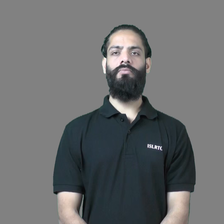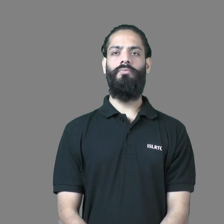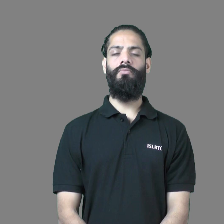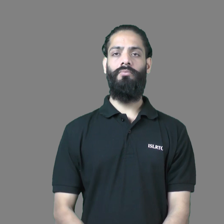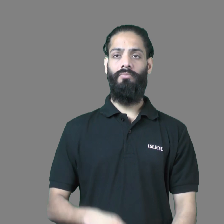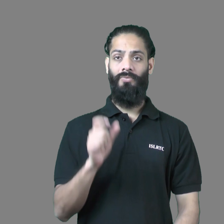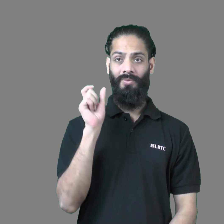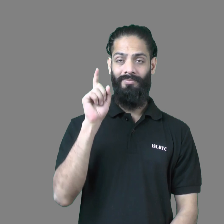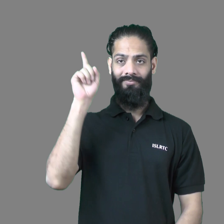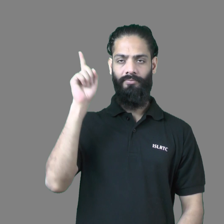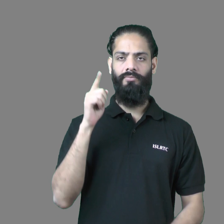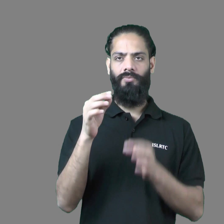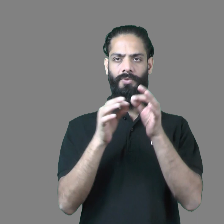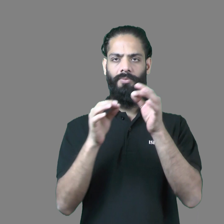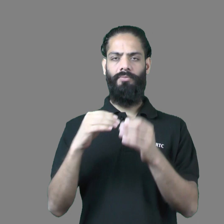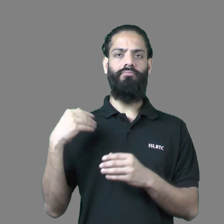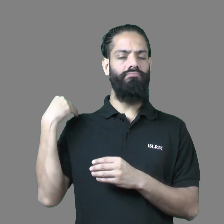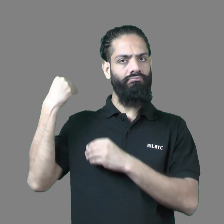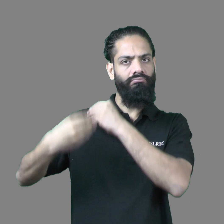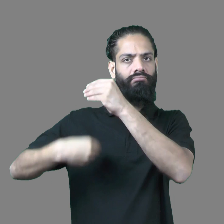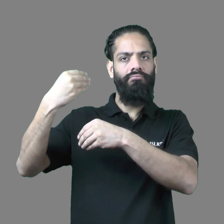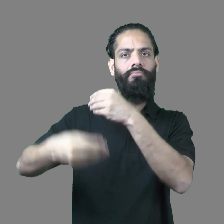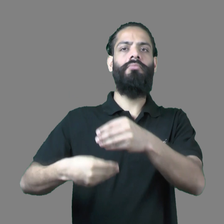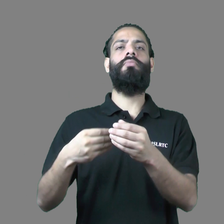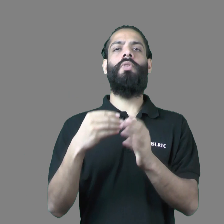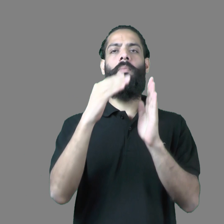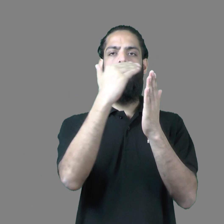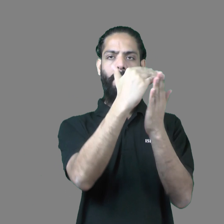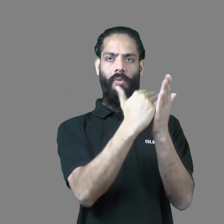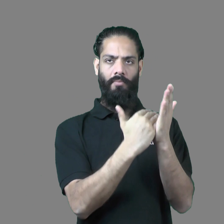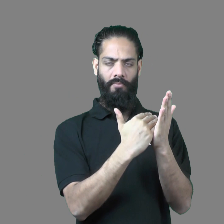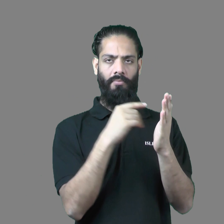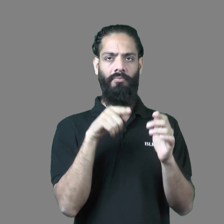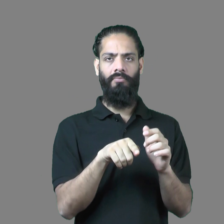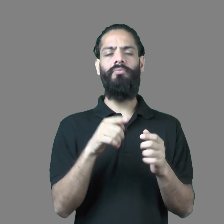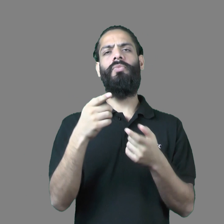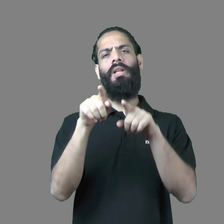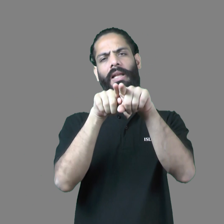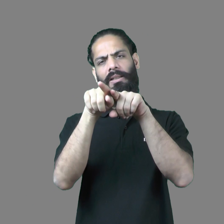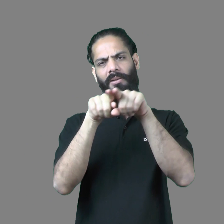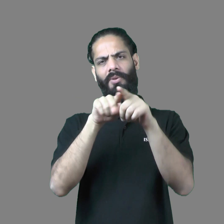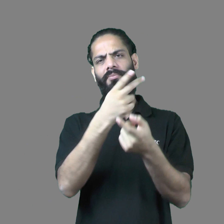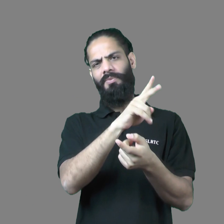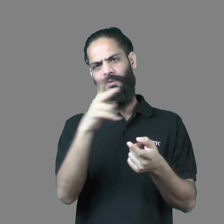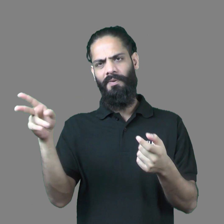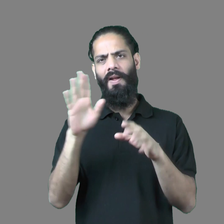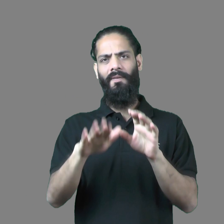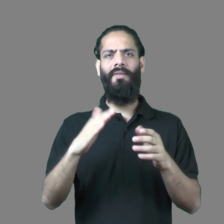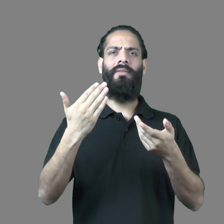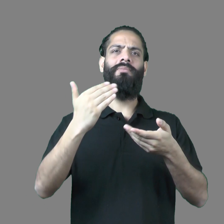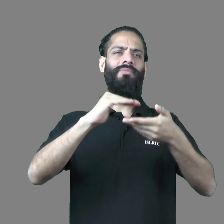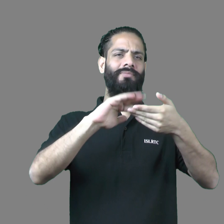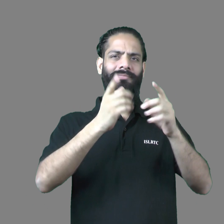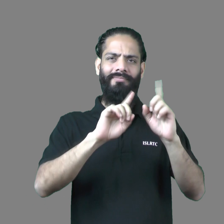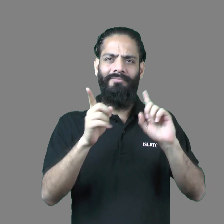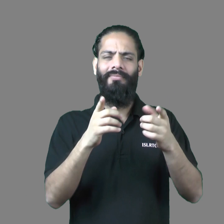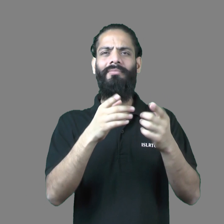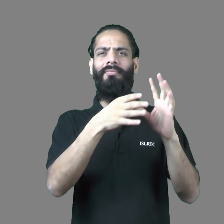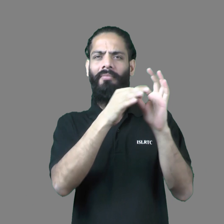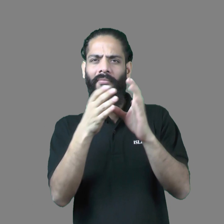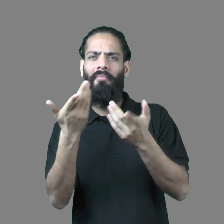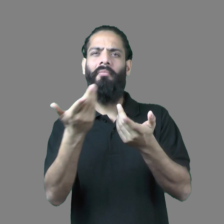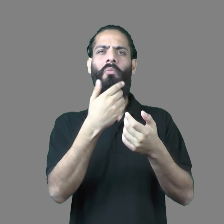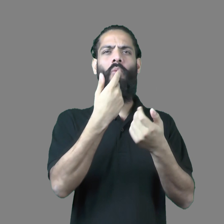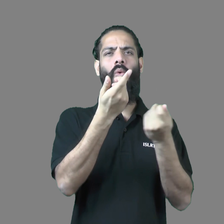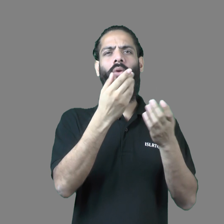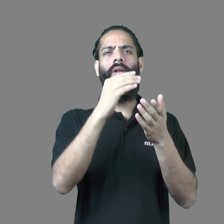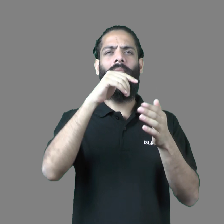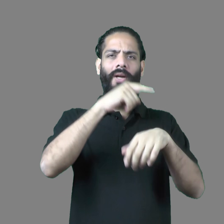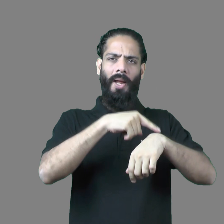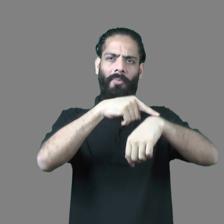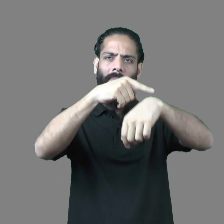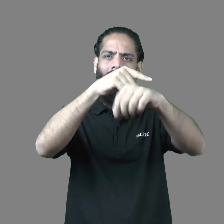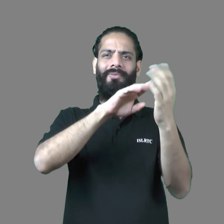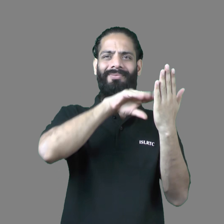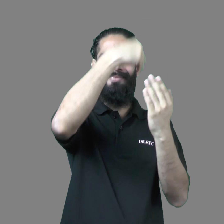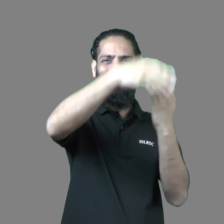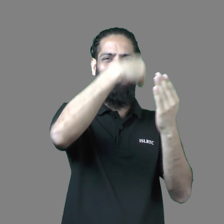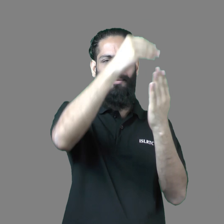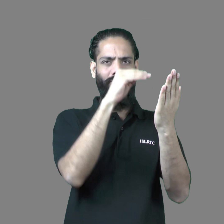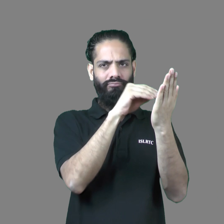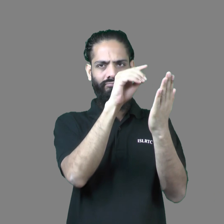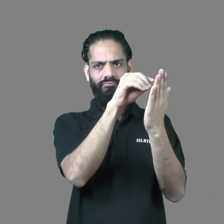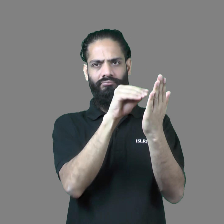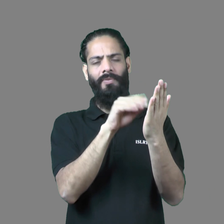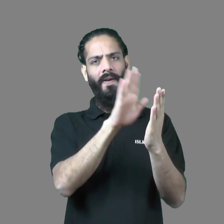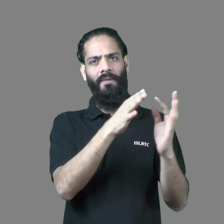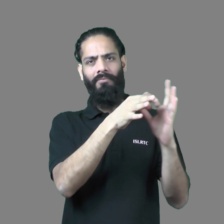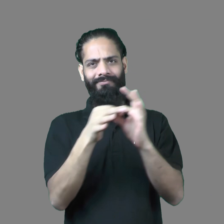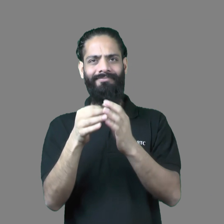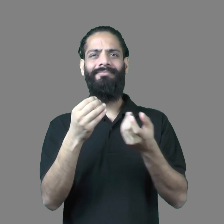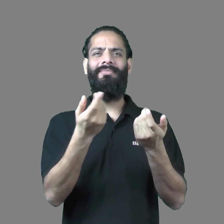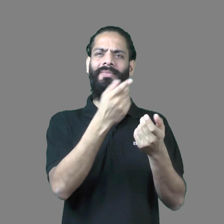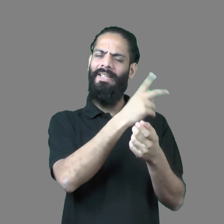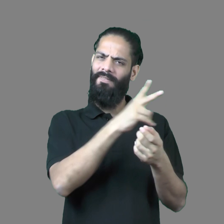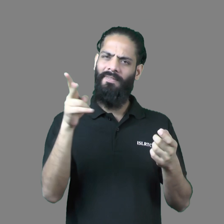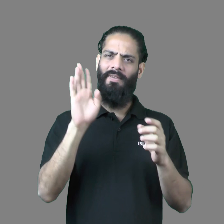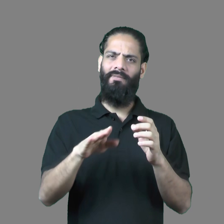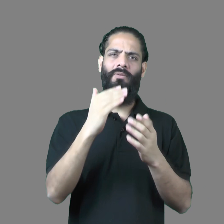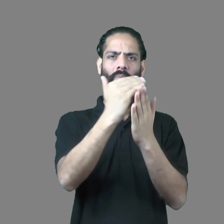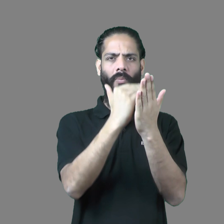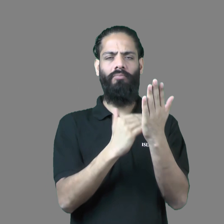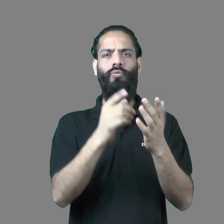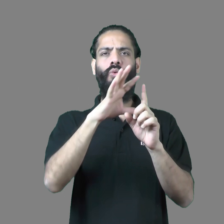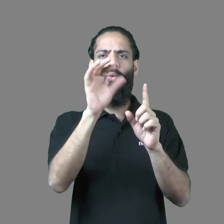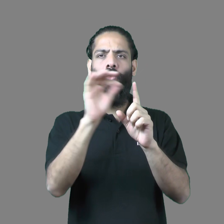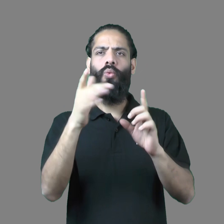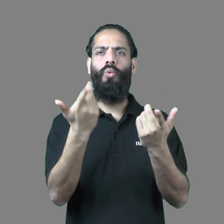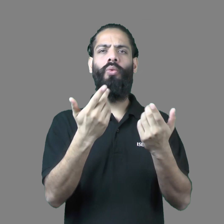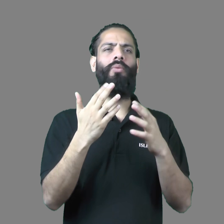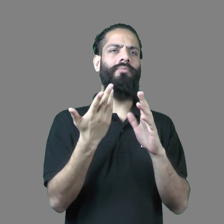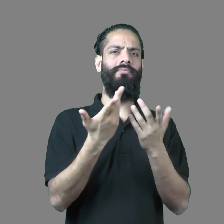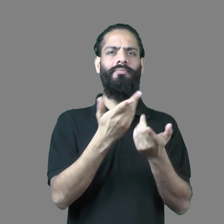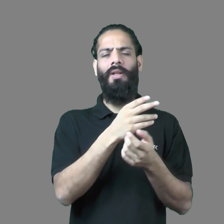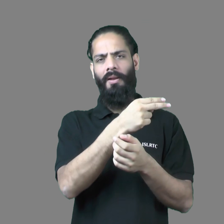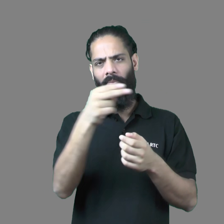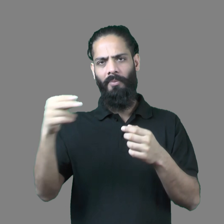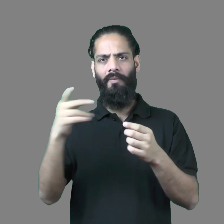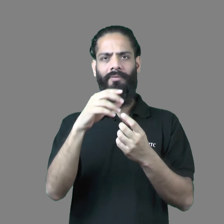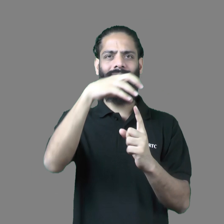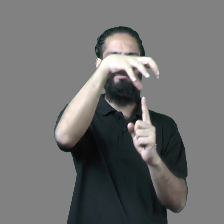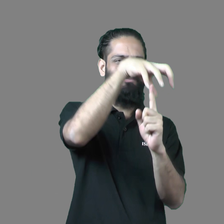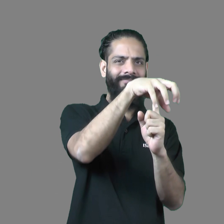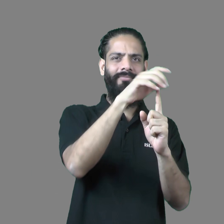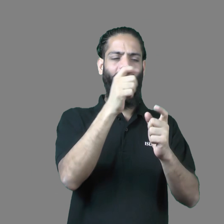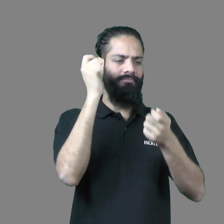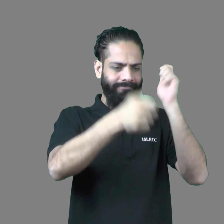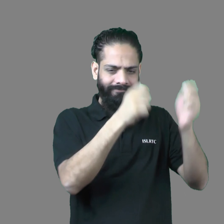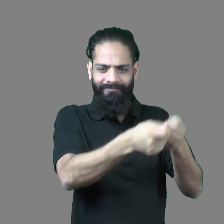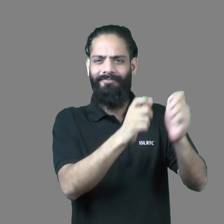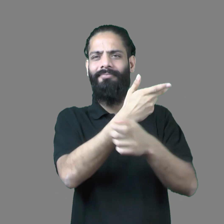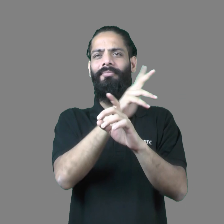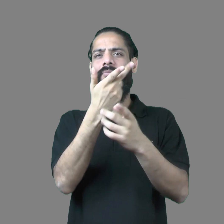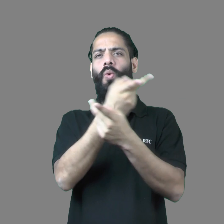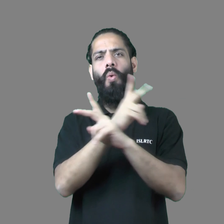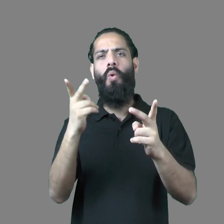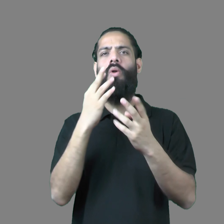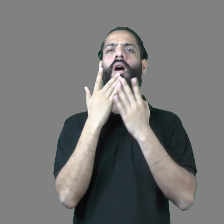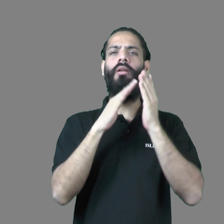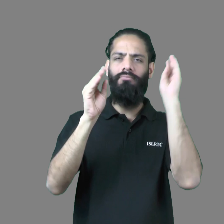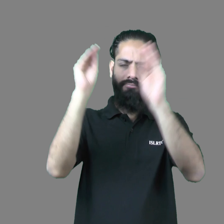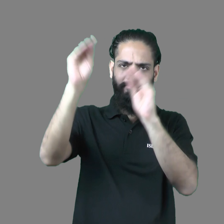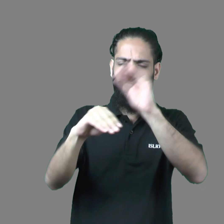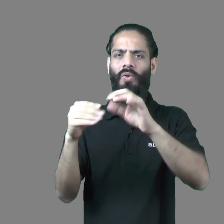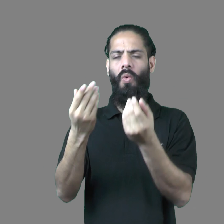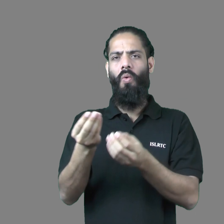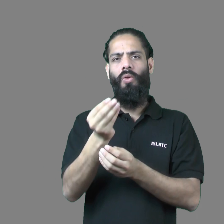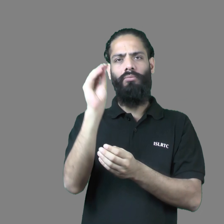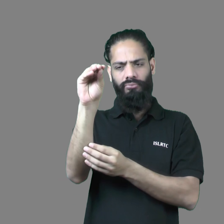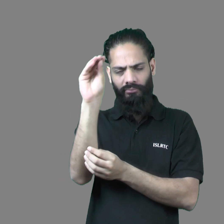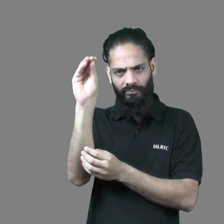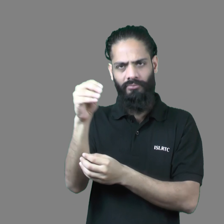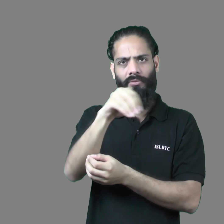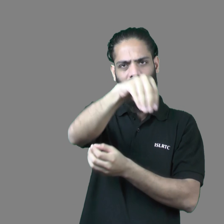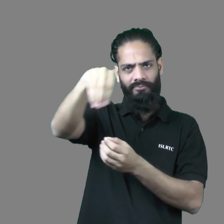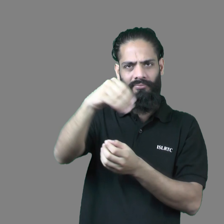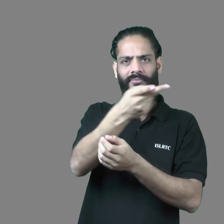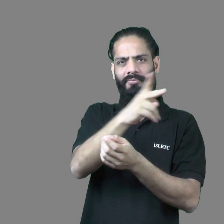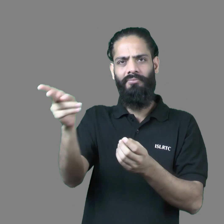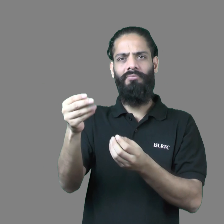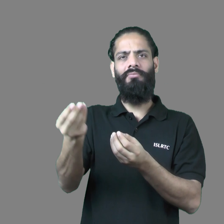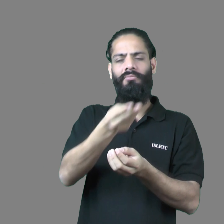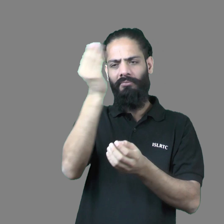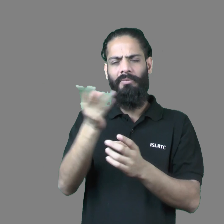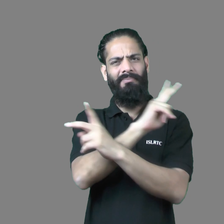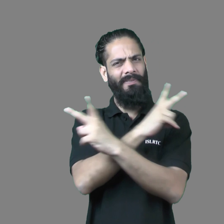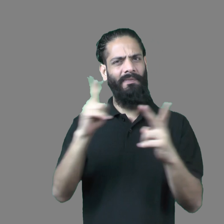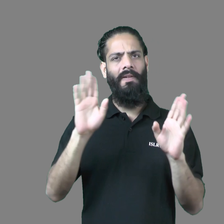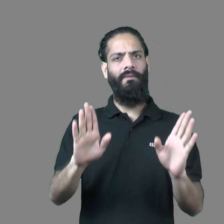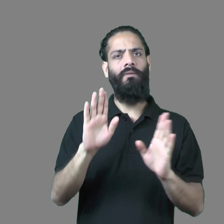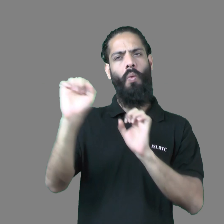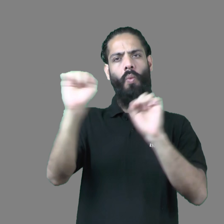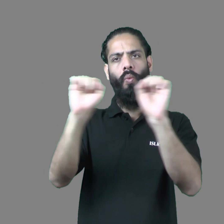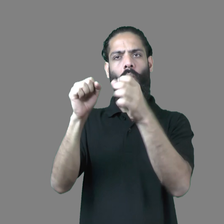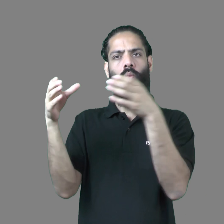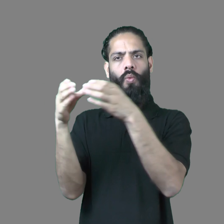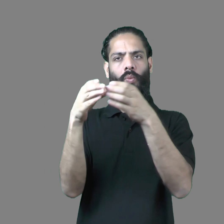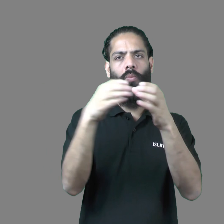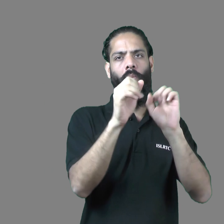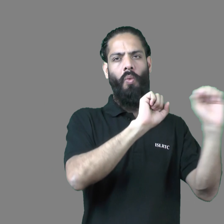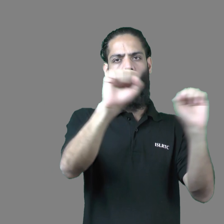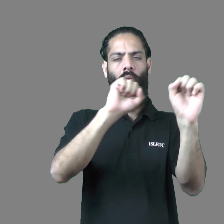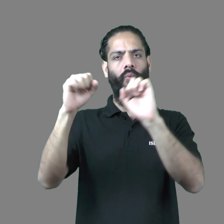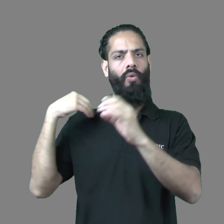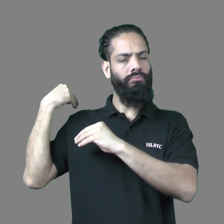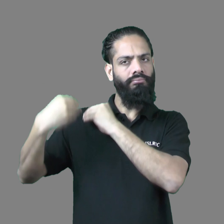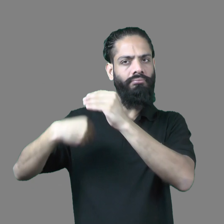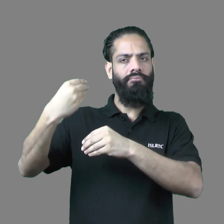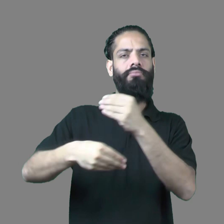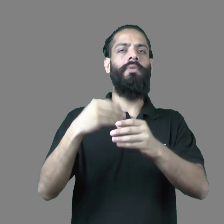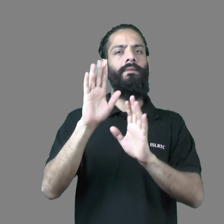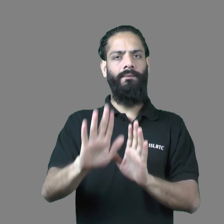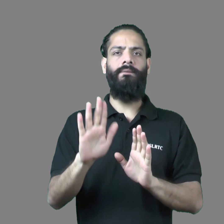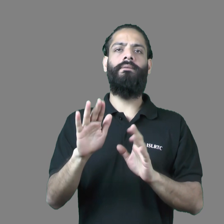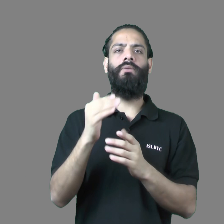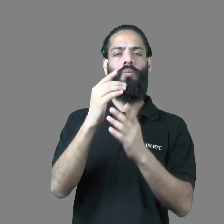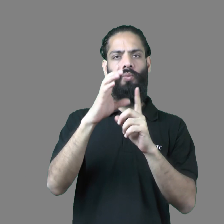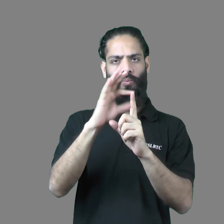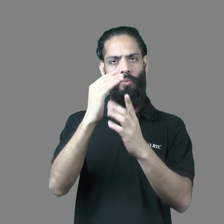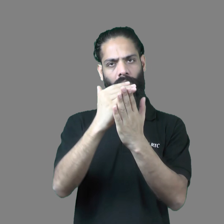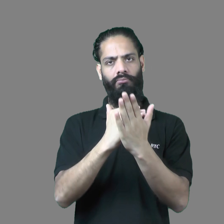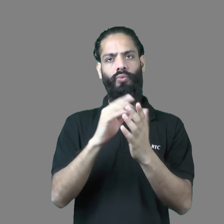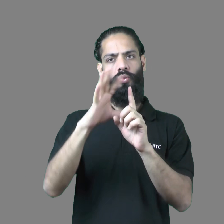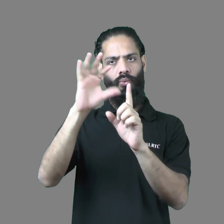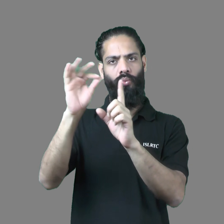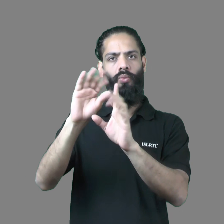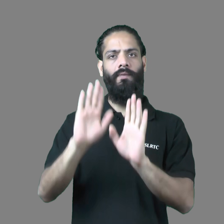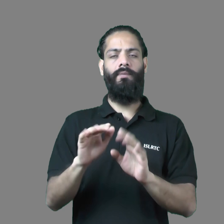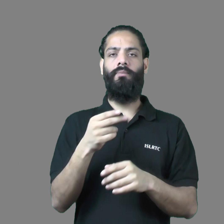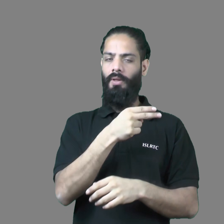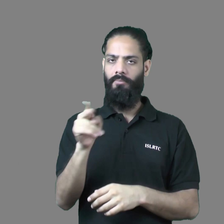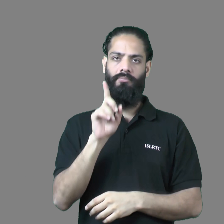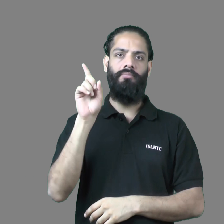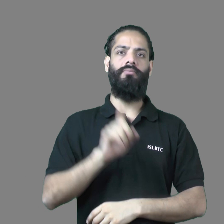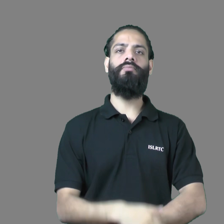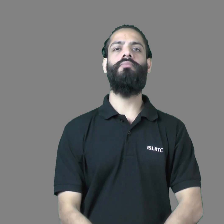Traditional Functions